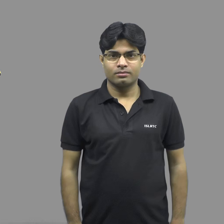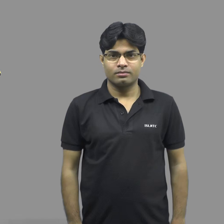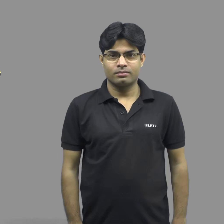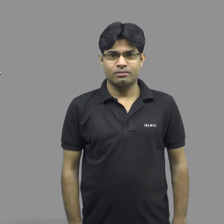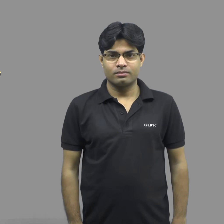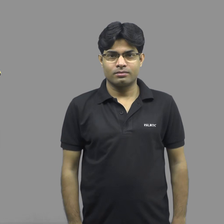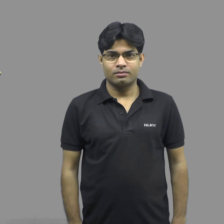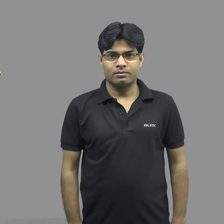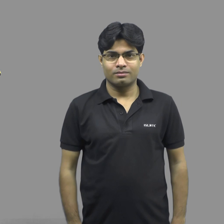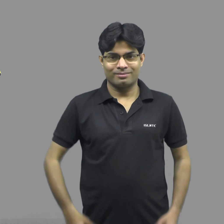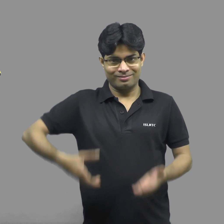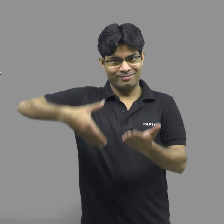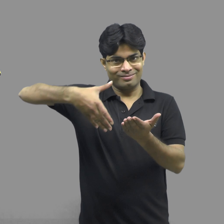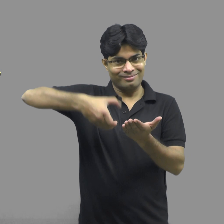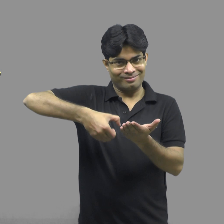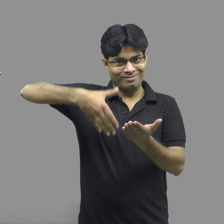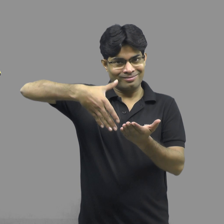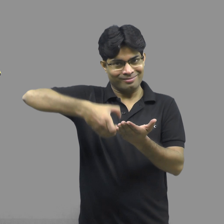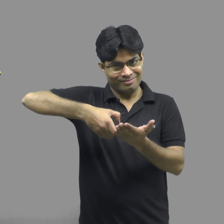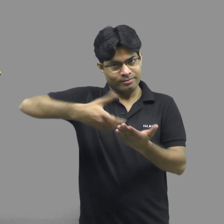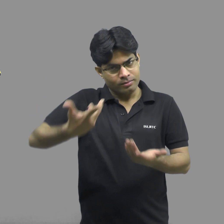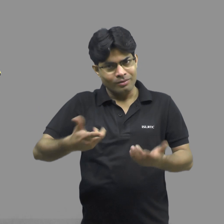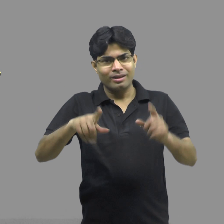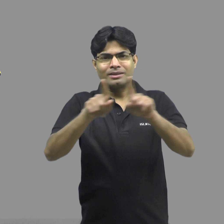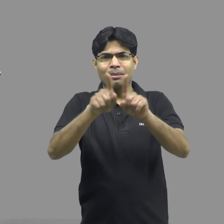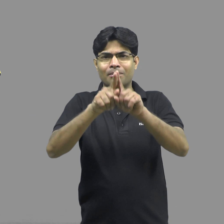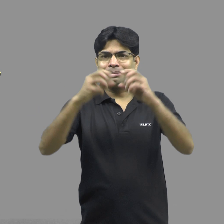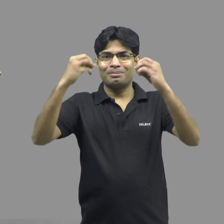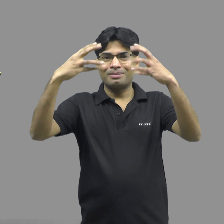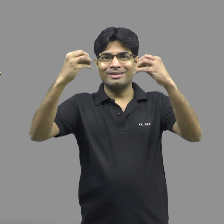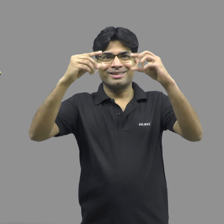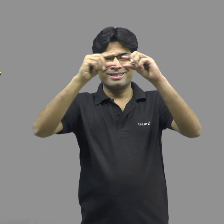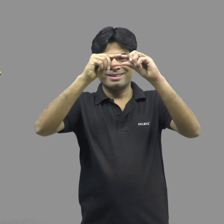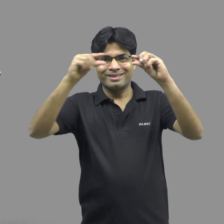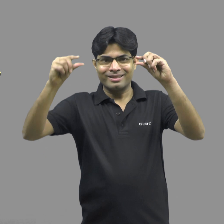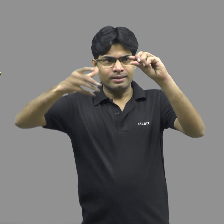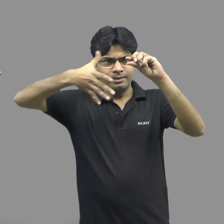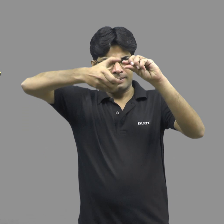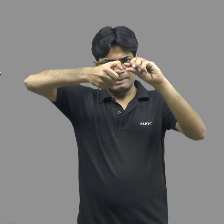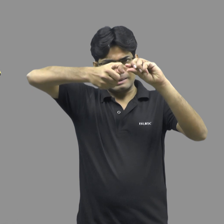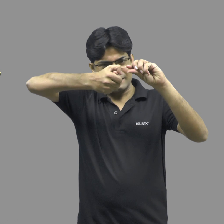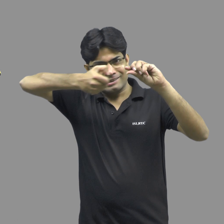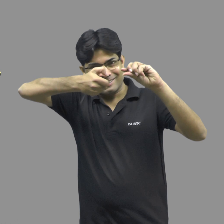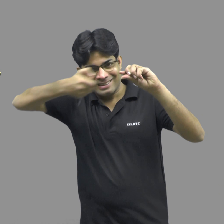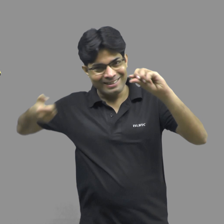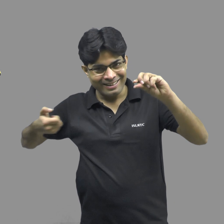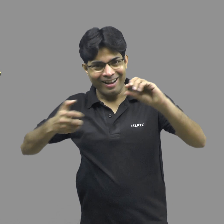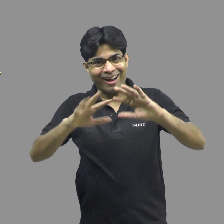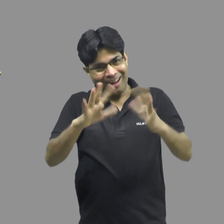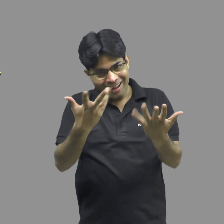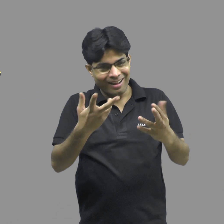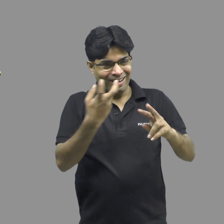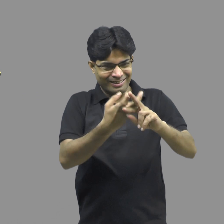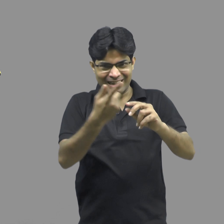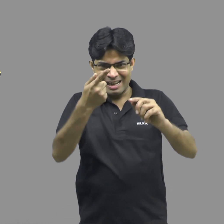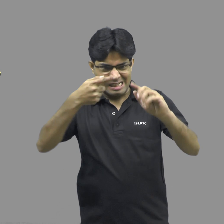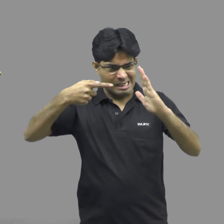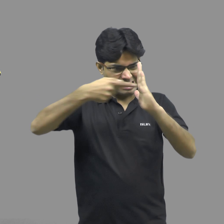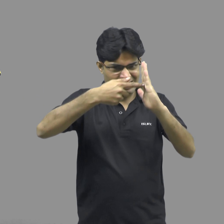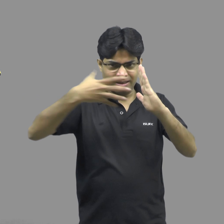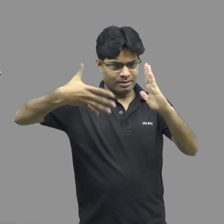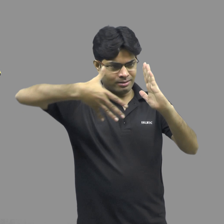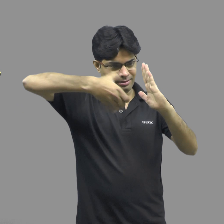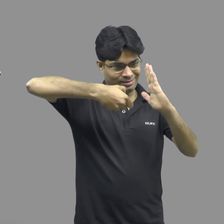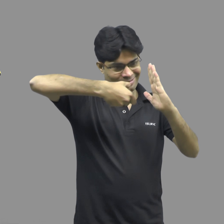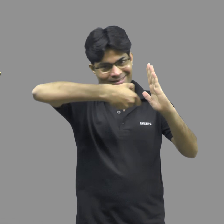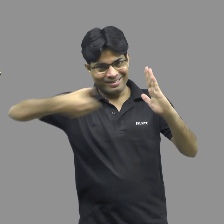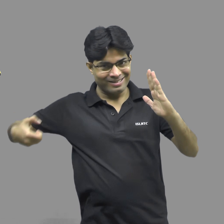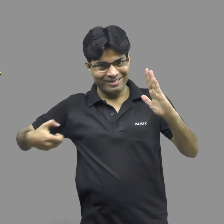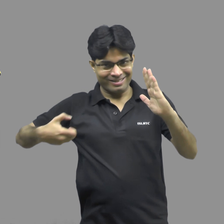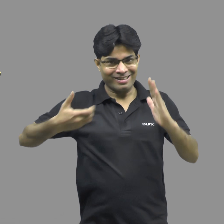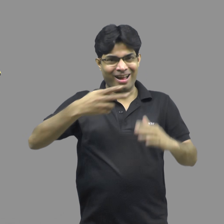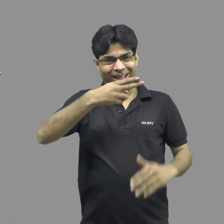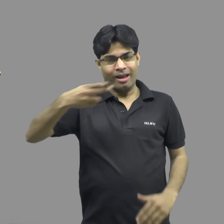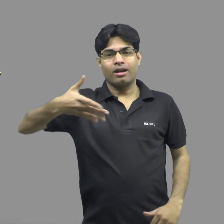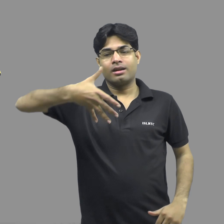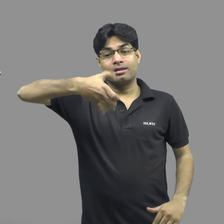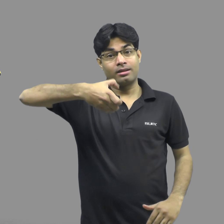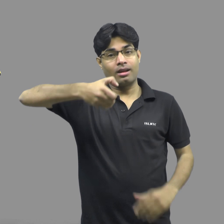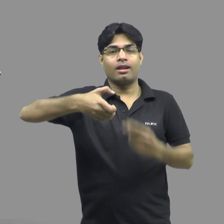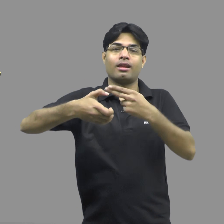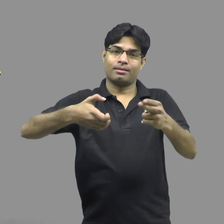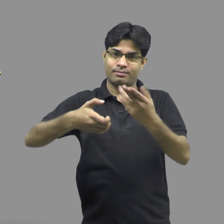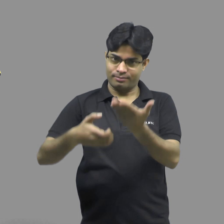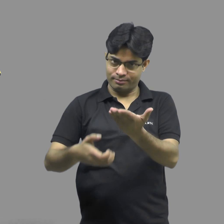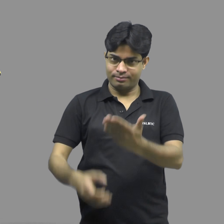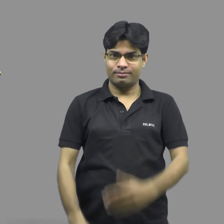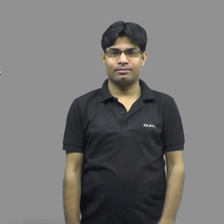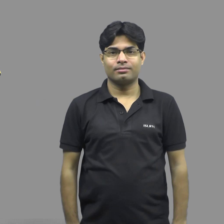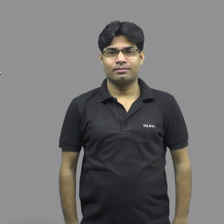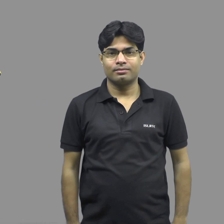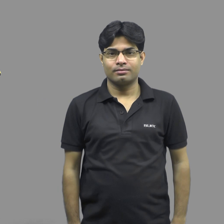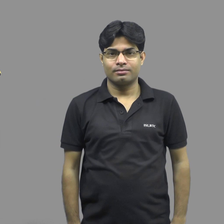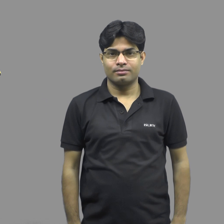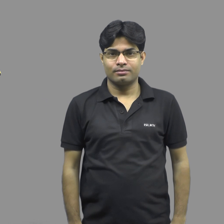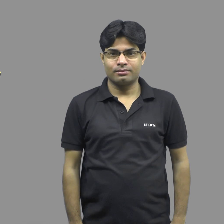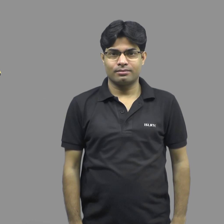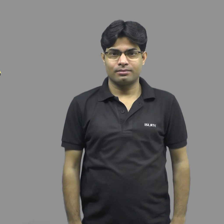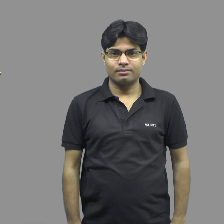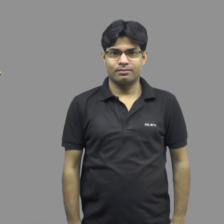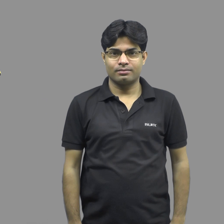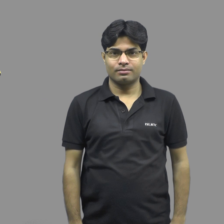Cutting Plier